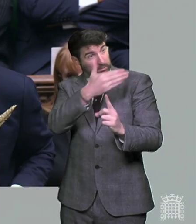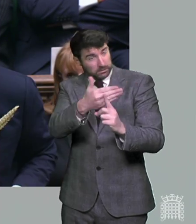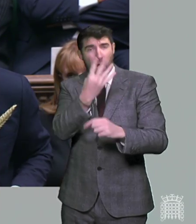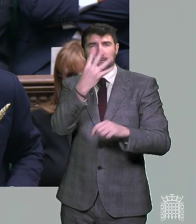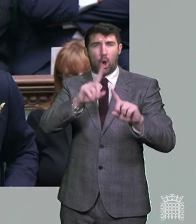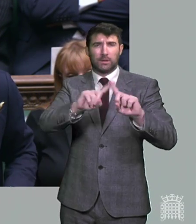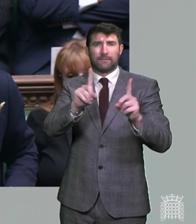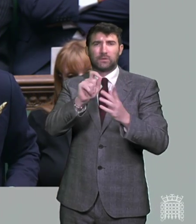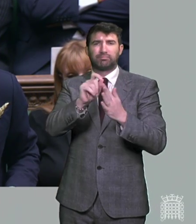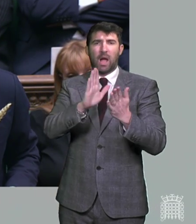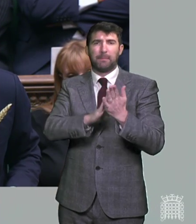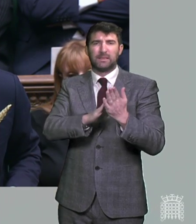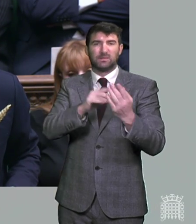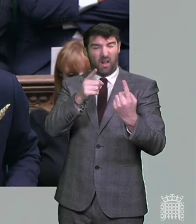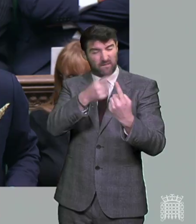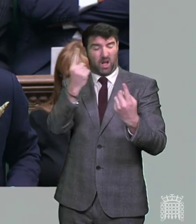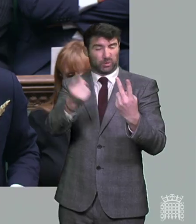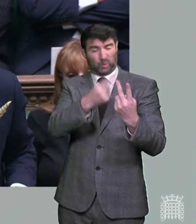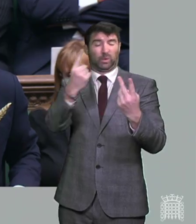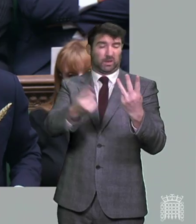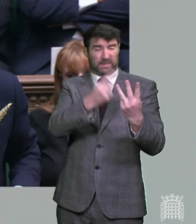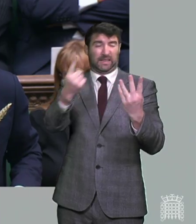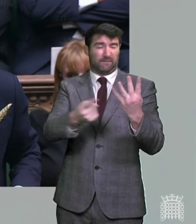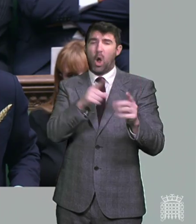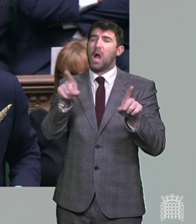The Prime Minister stands there and tries to pass the blame.